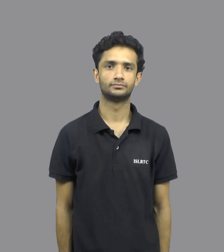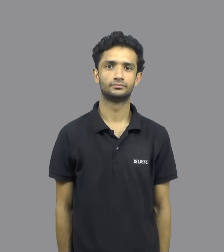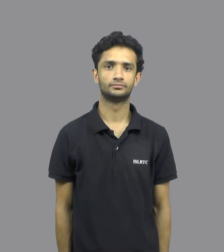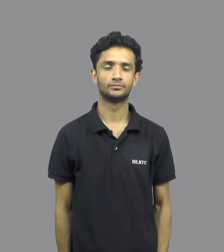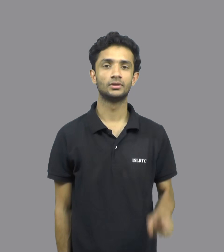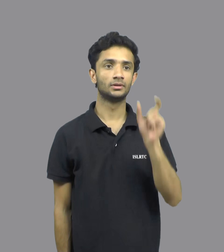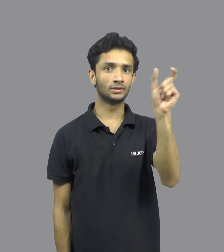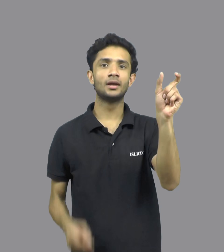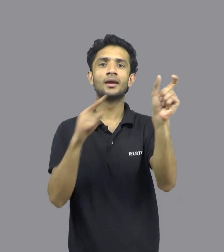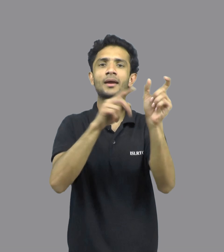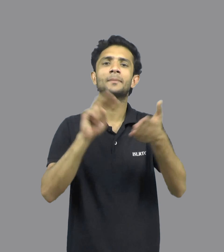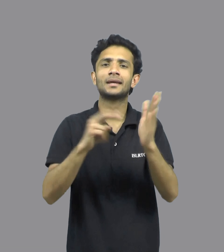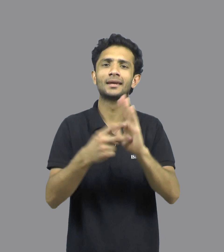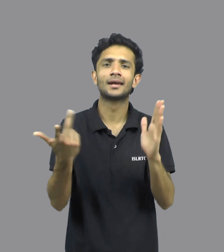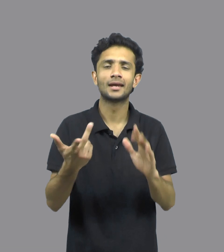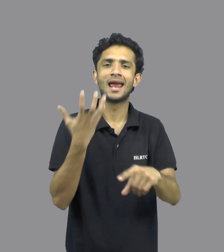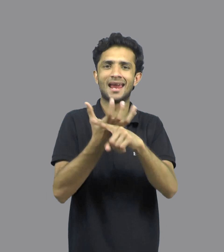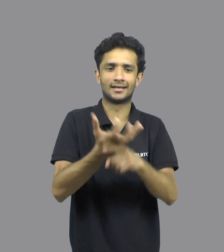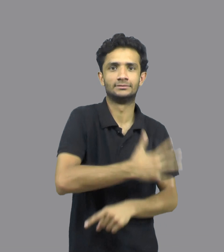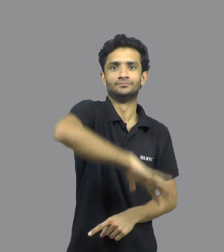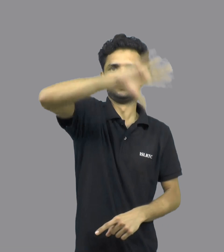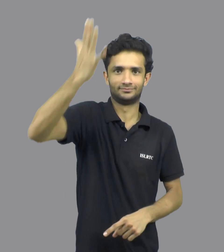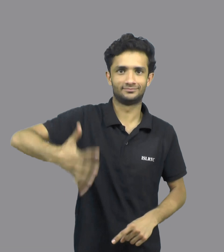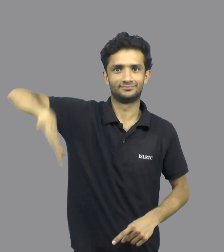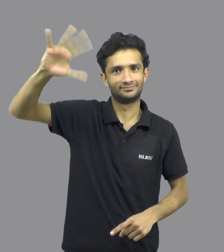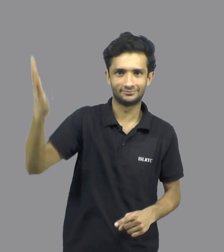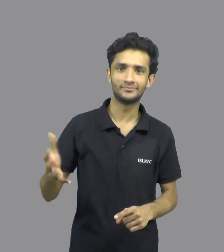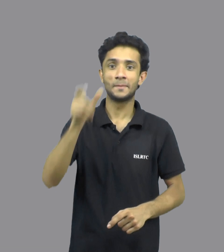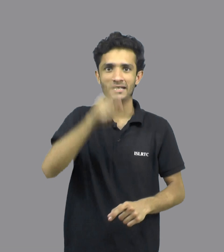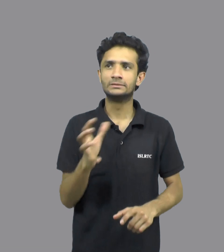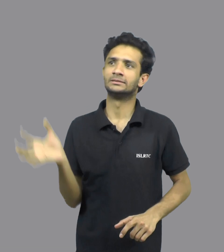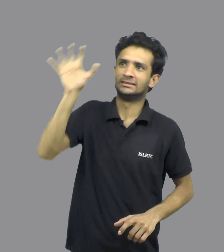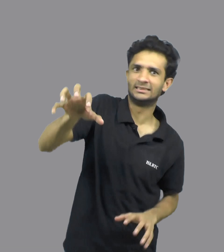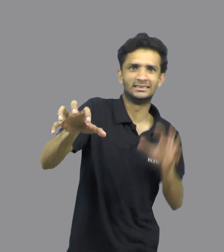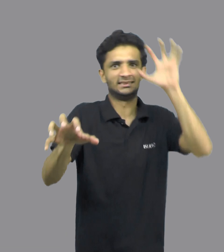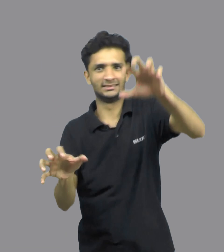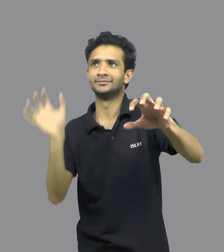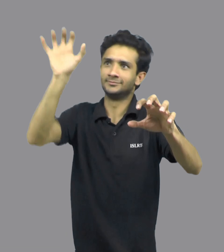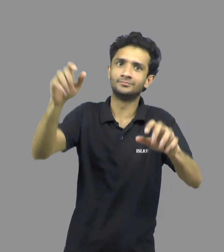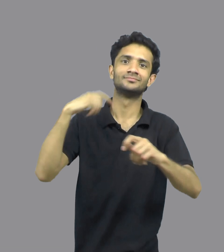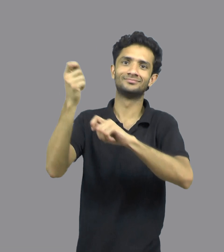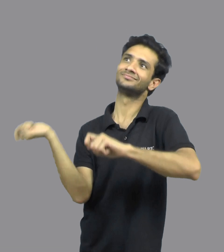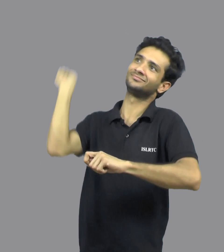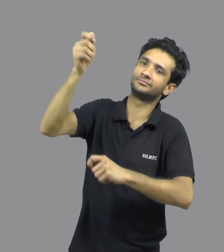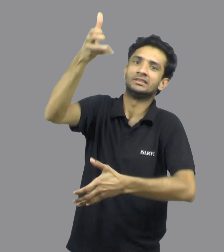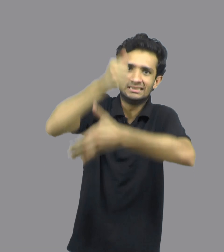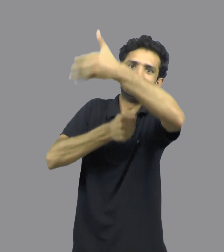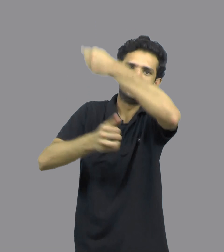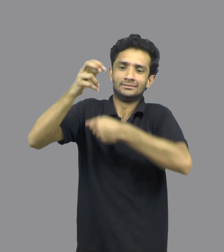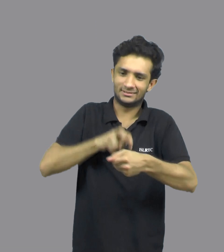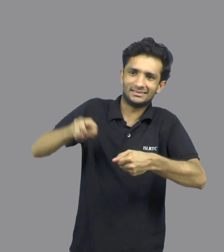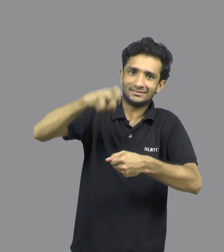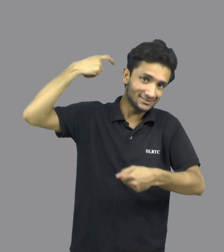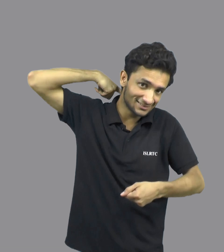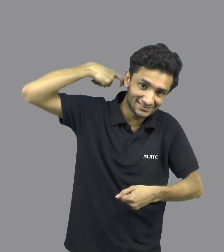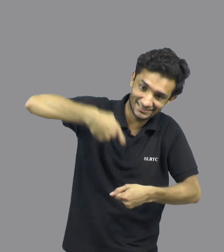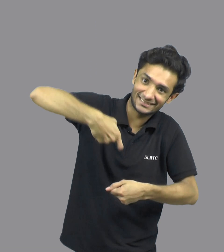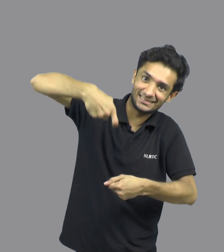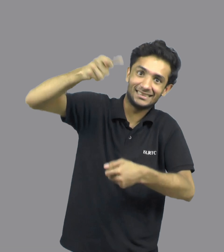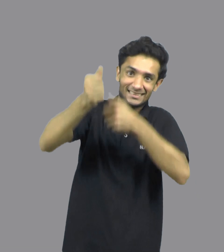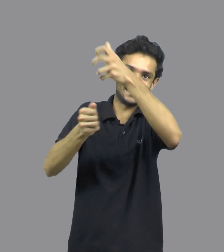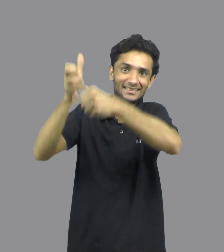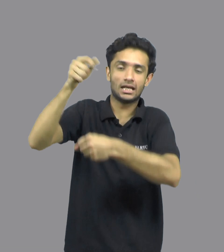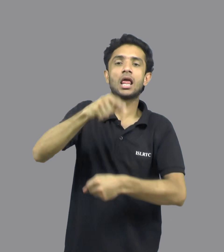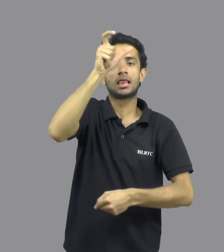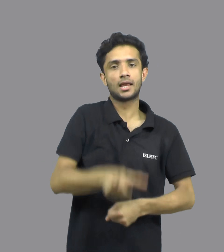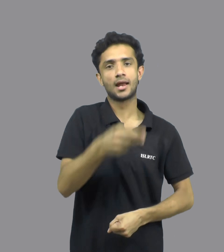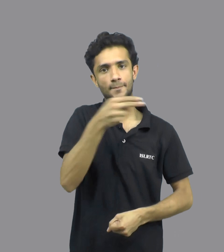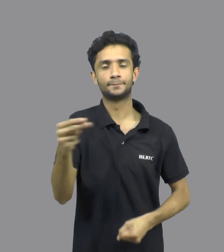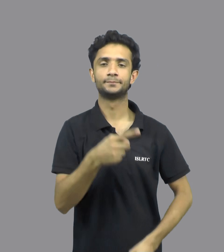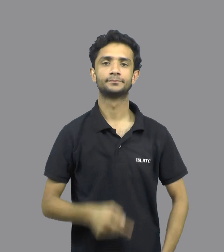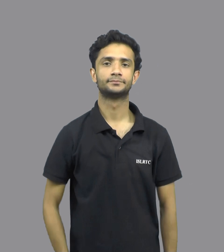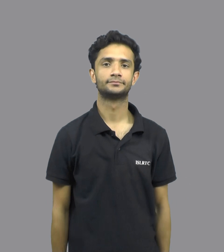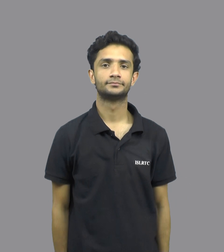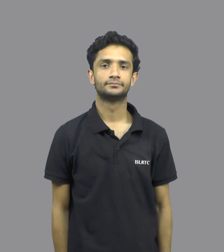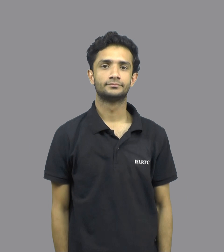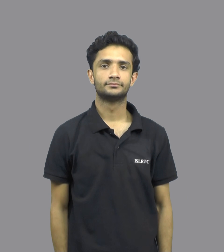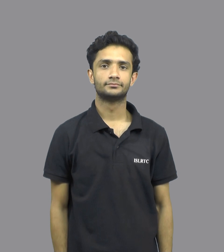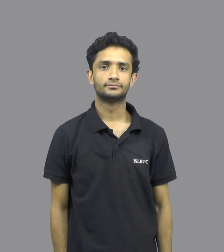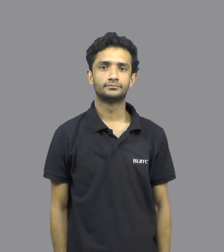Climbers (People)